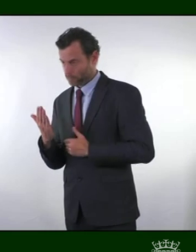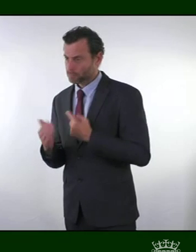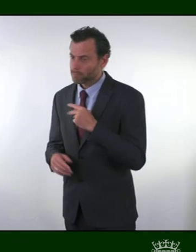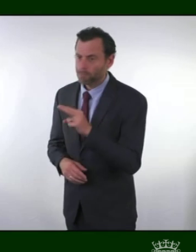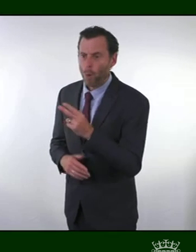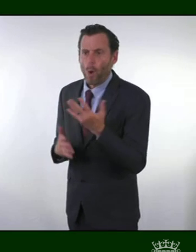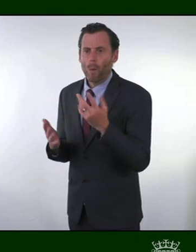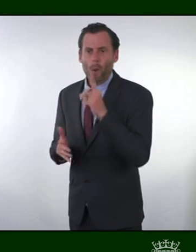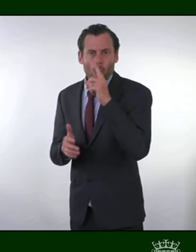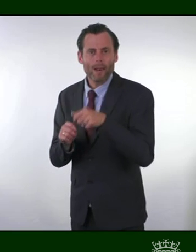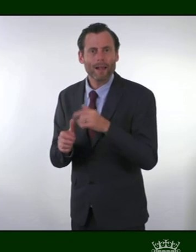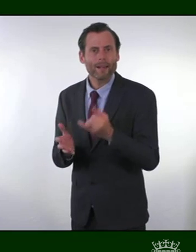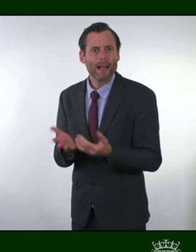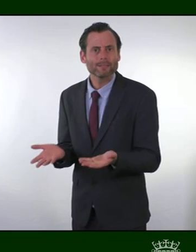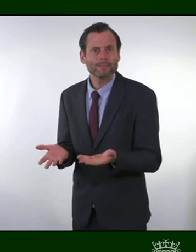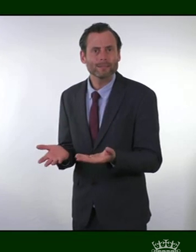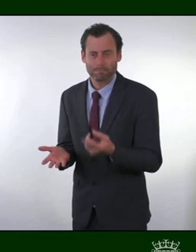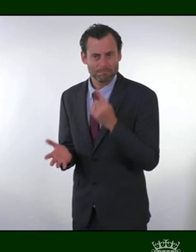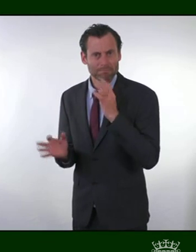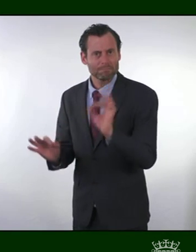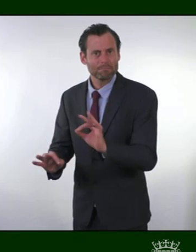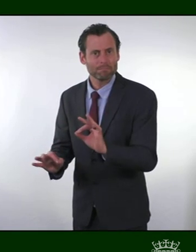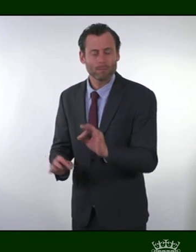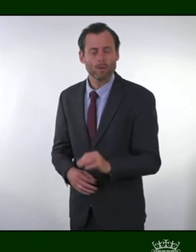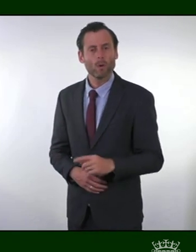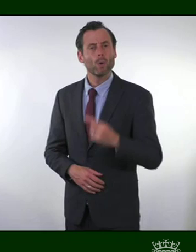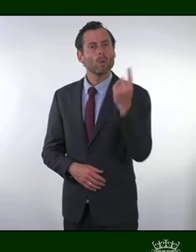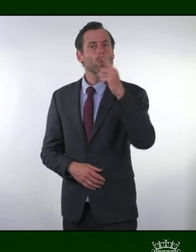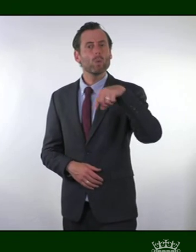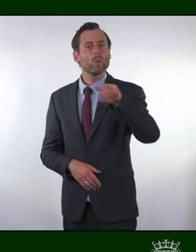Those shielding and with caring responsibilities will also need ongoing support.